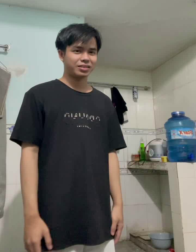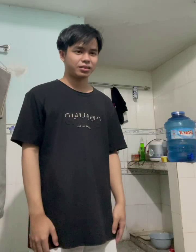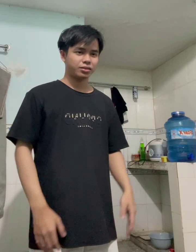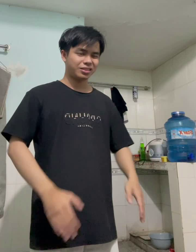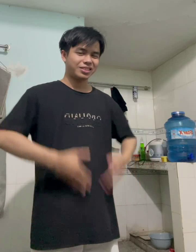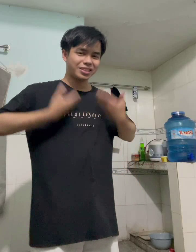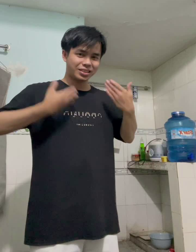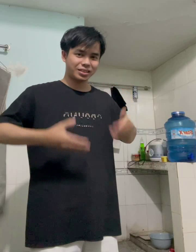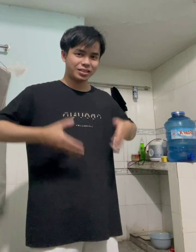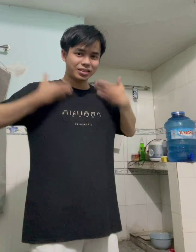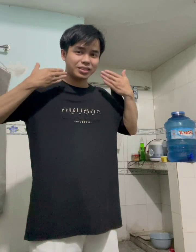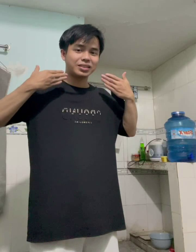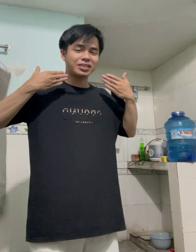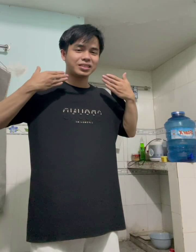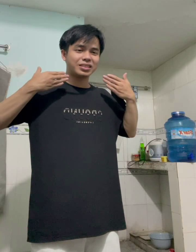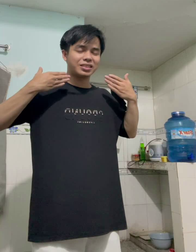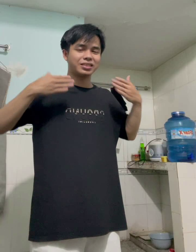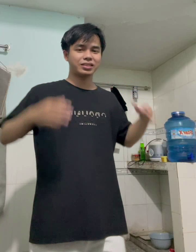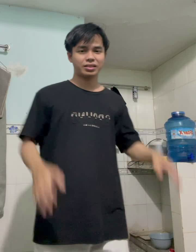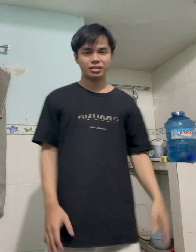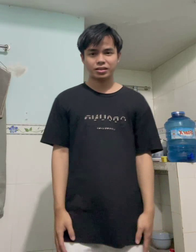vui ve